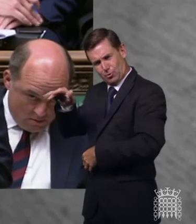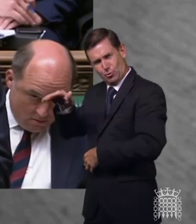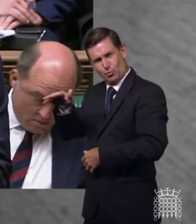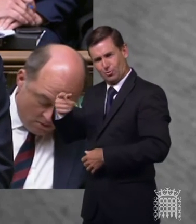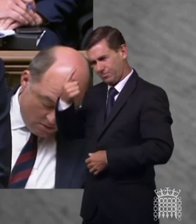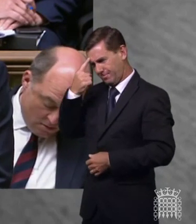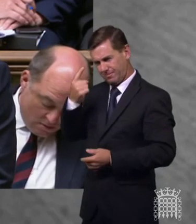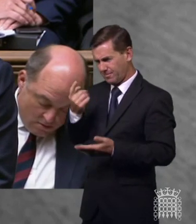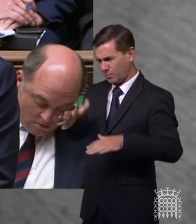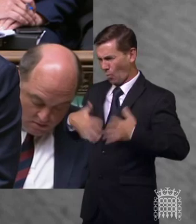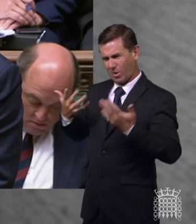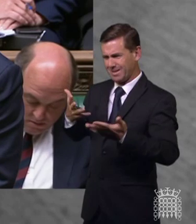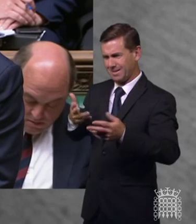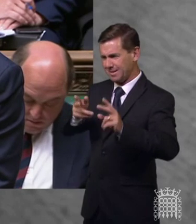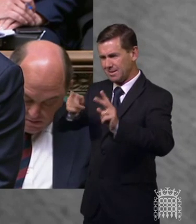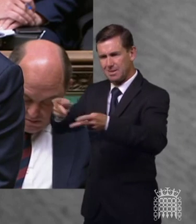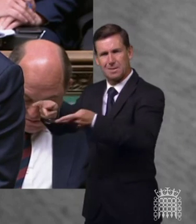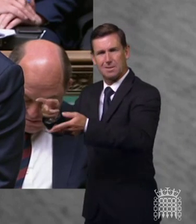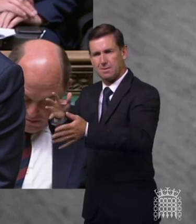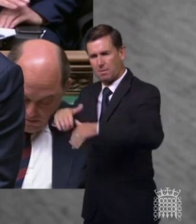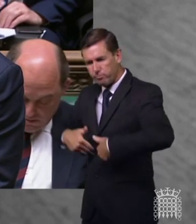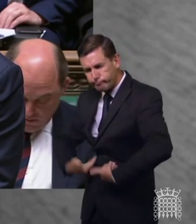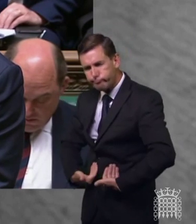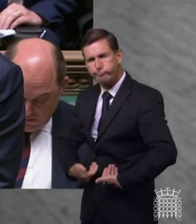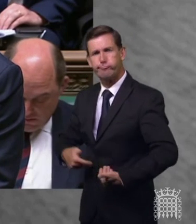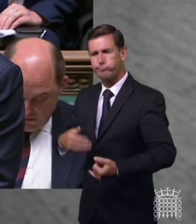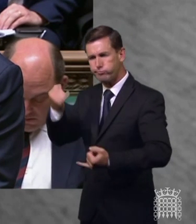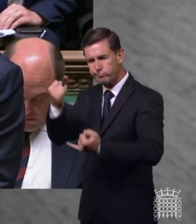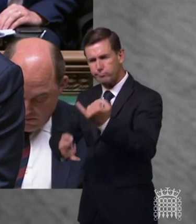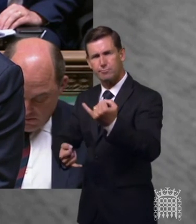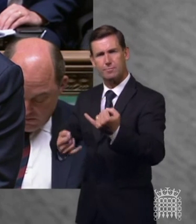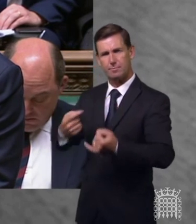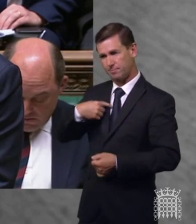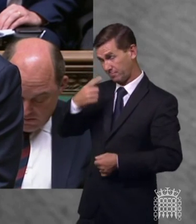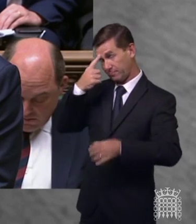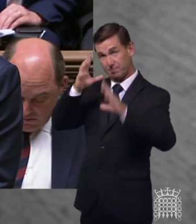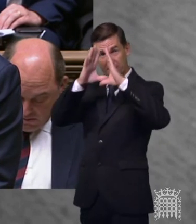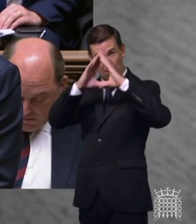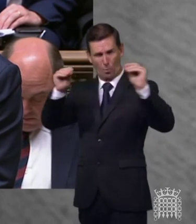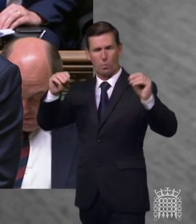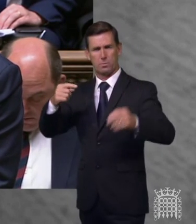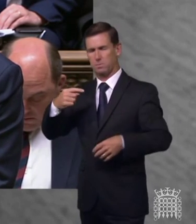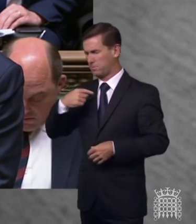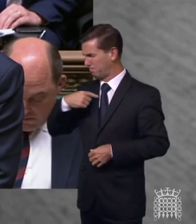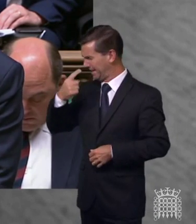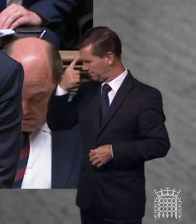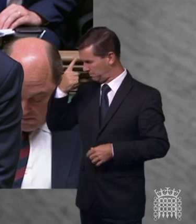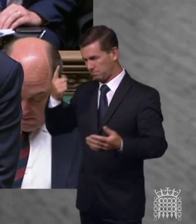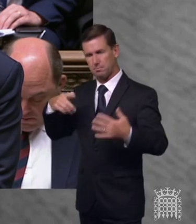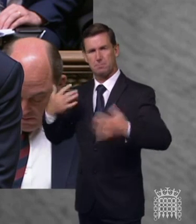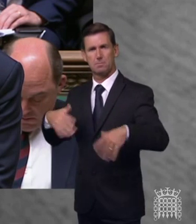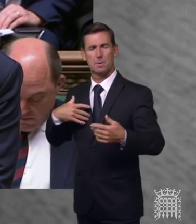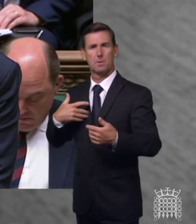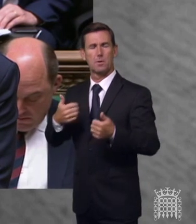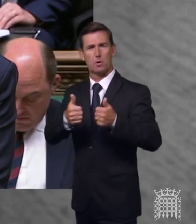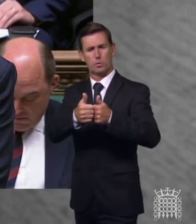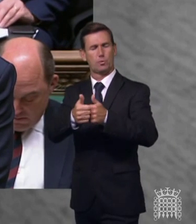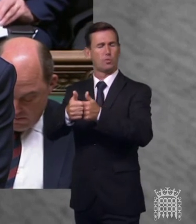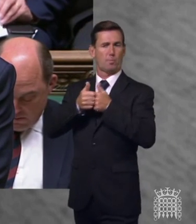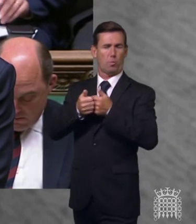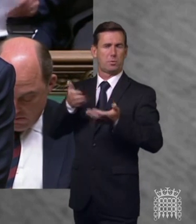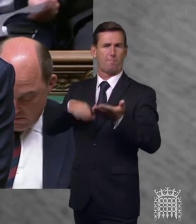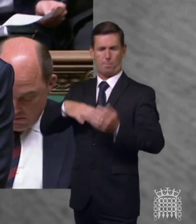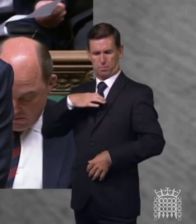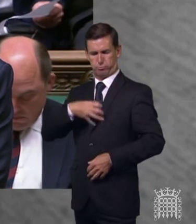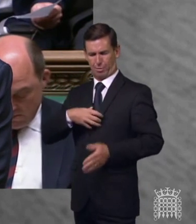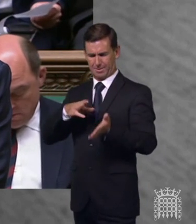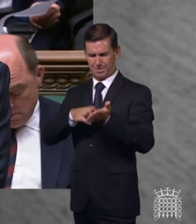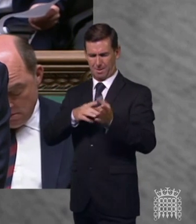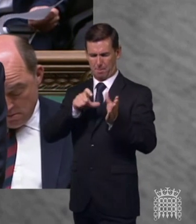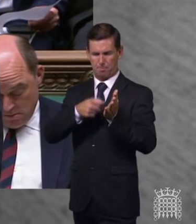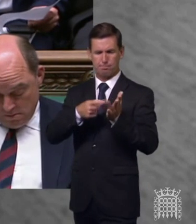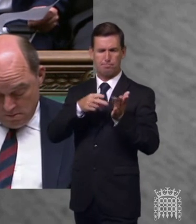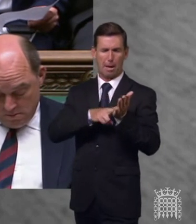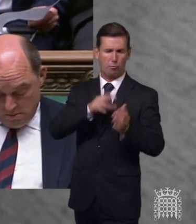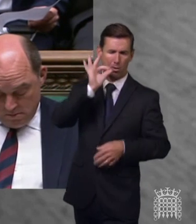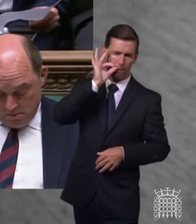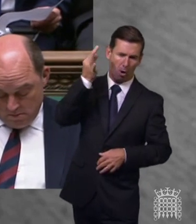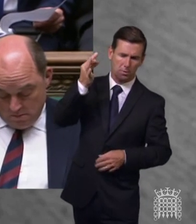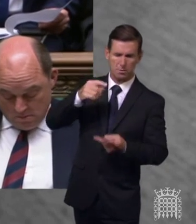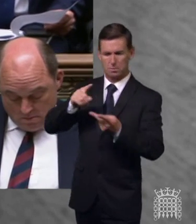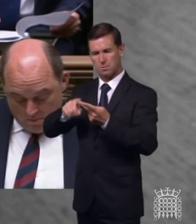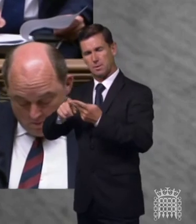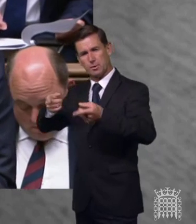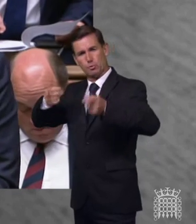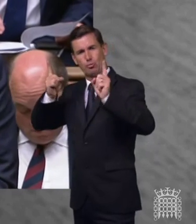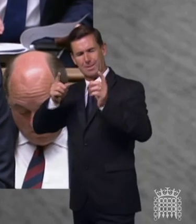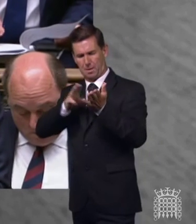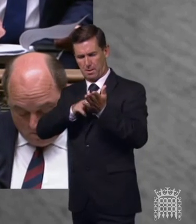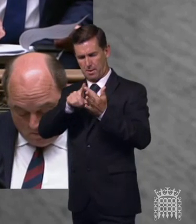I tell the House that in that conviction I am supported very strongly both by President Macron of France and Chancellor Merkel of Germany.